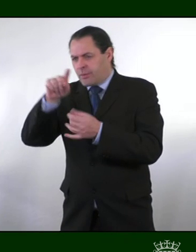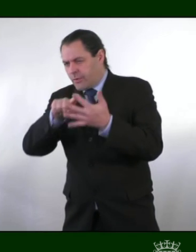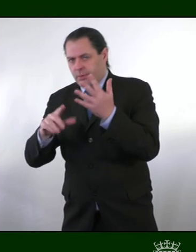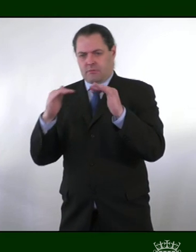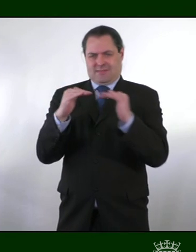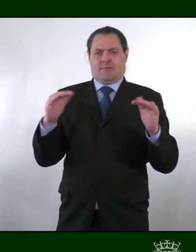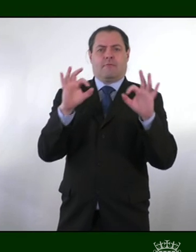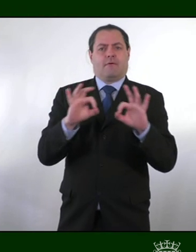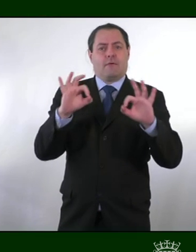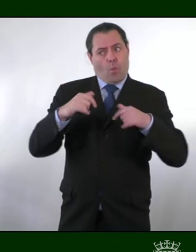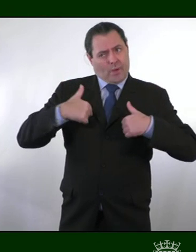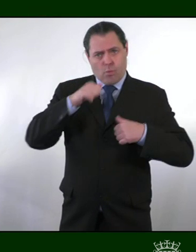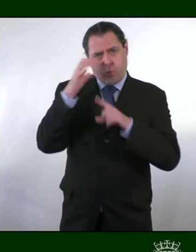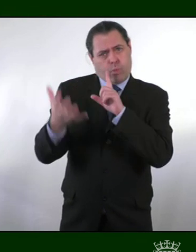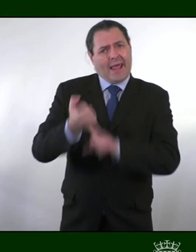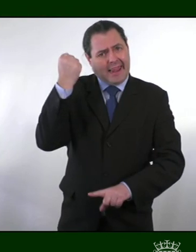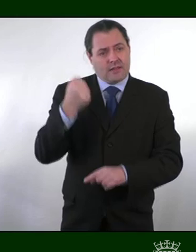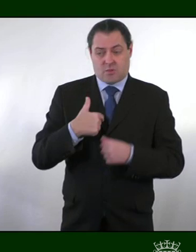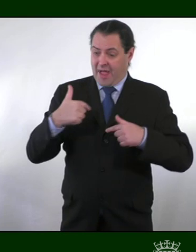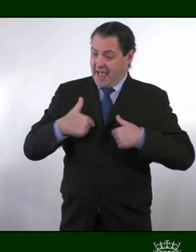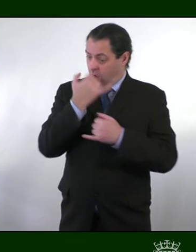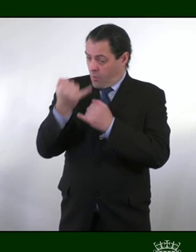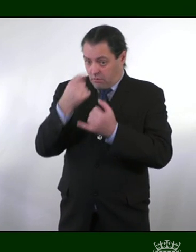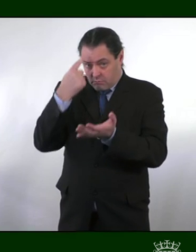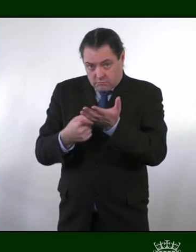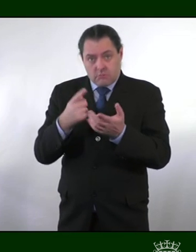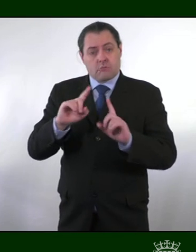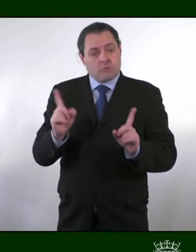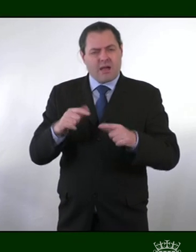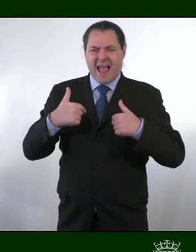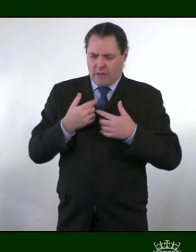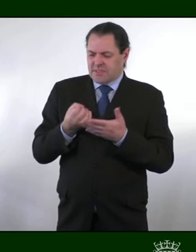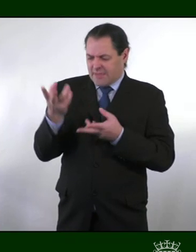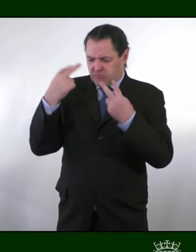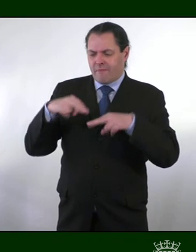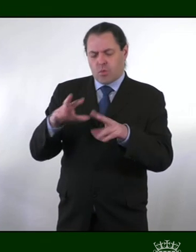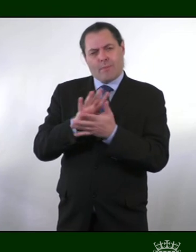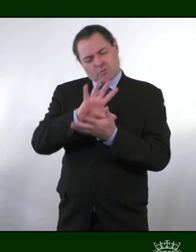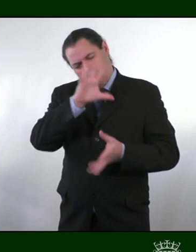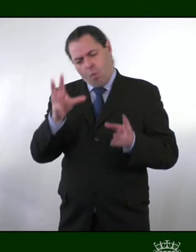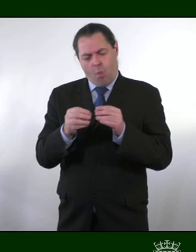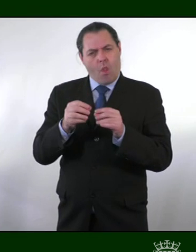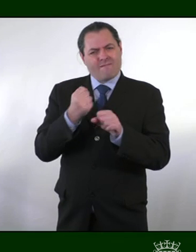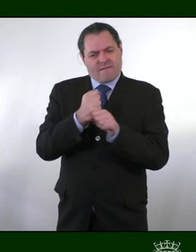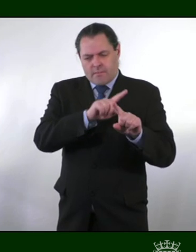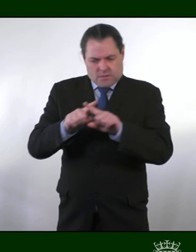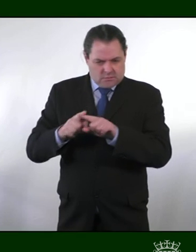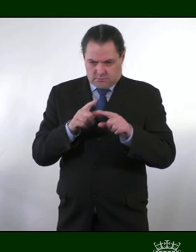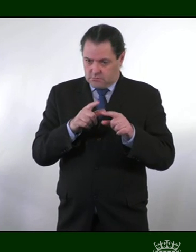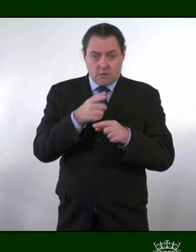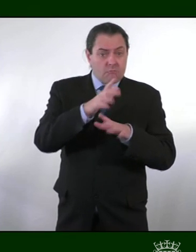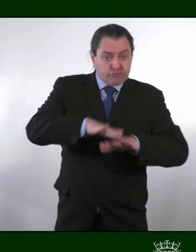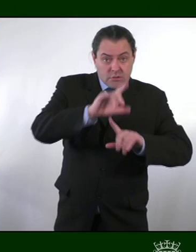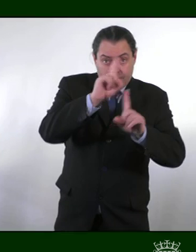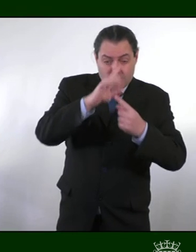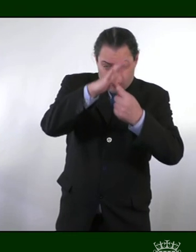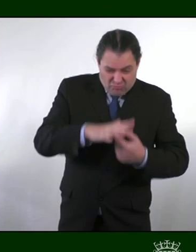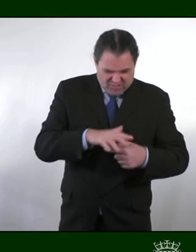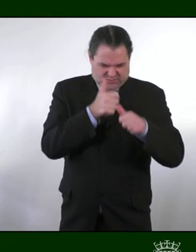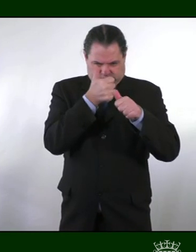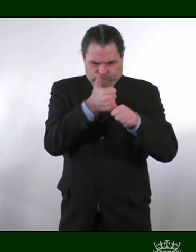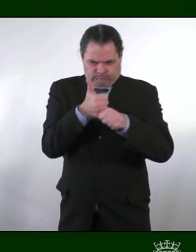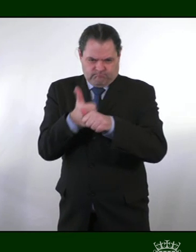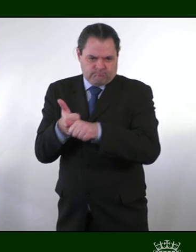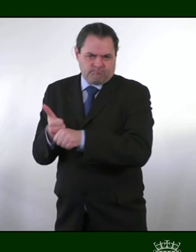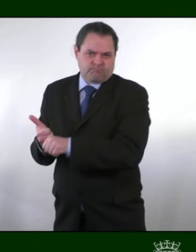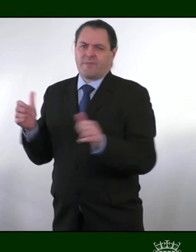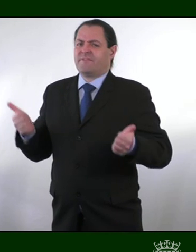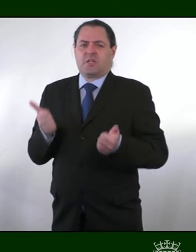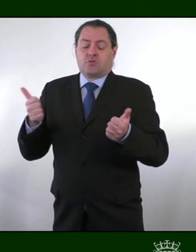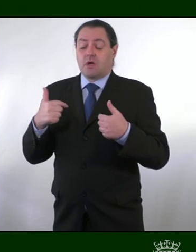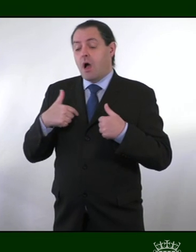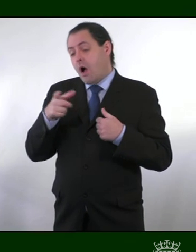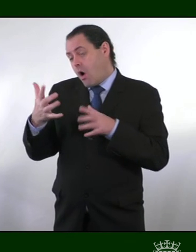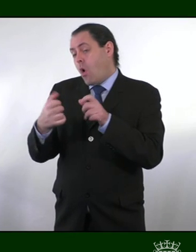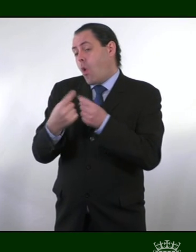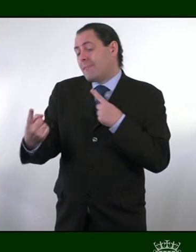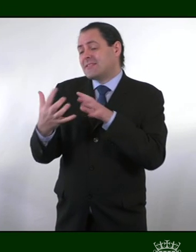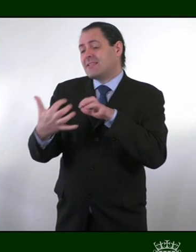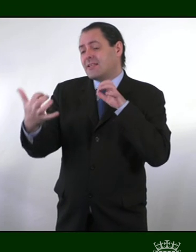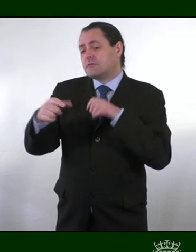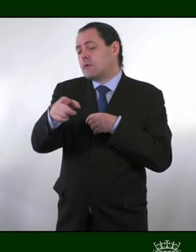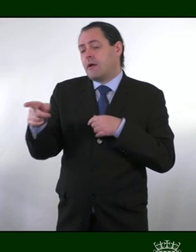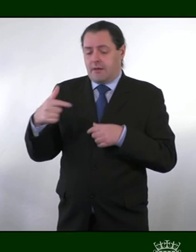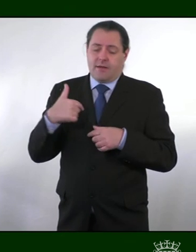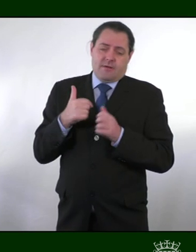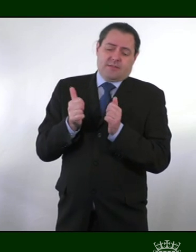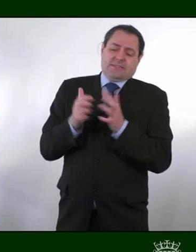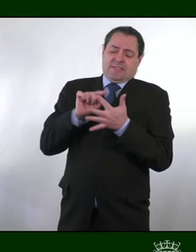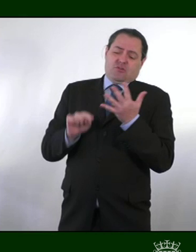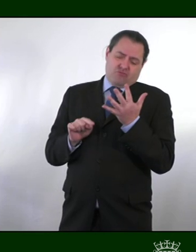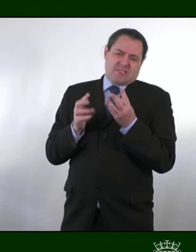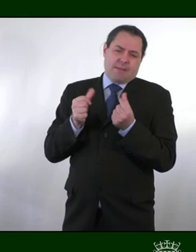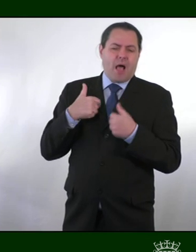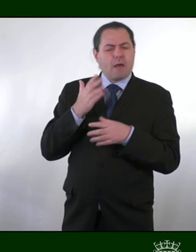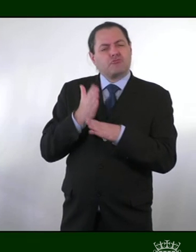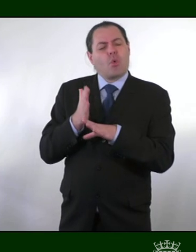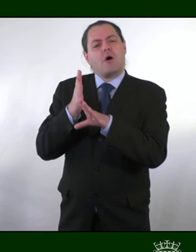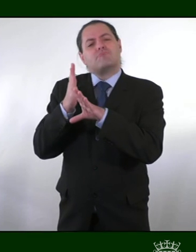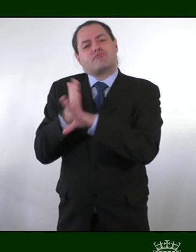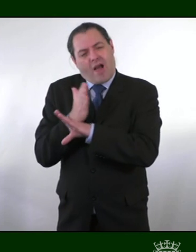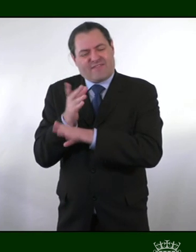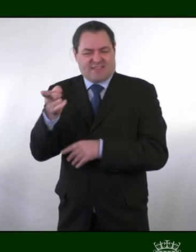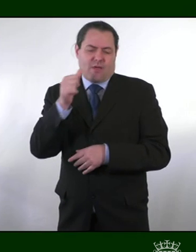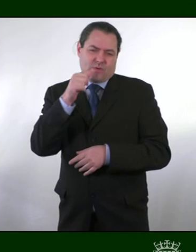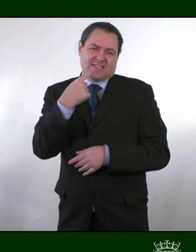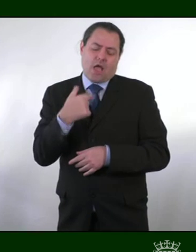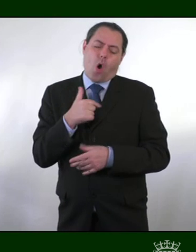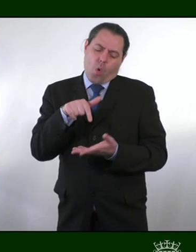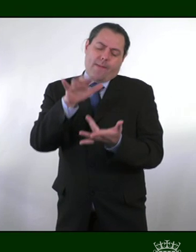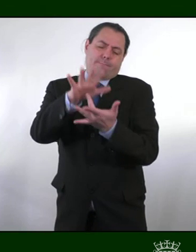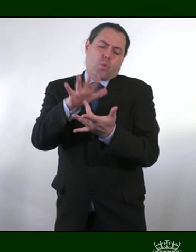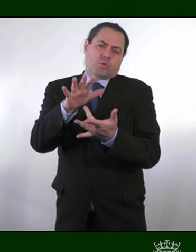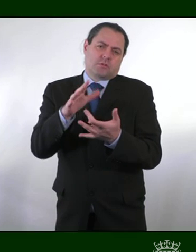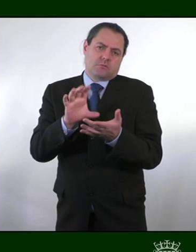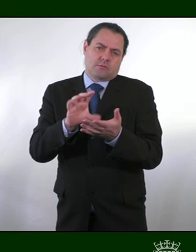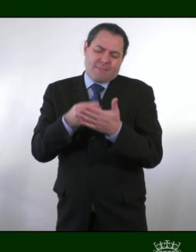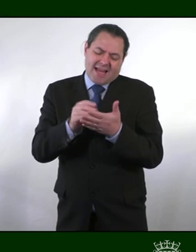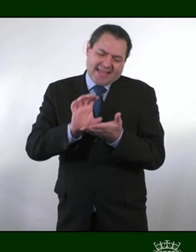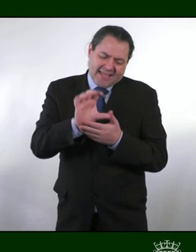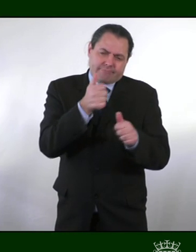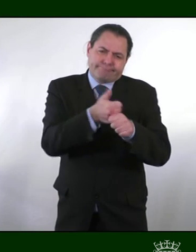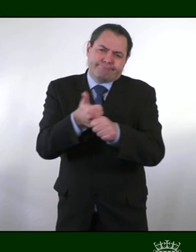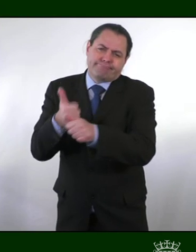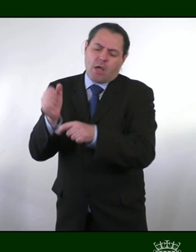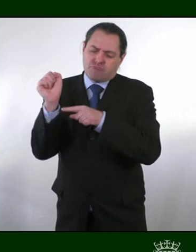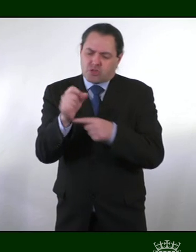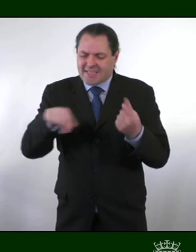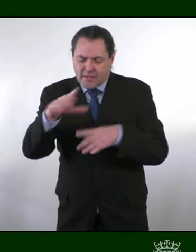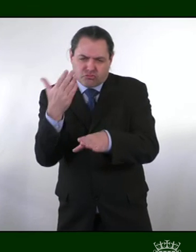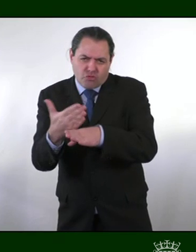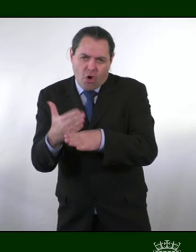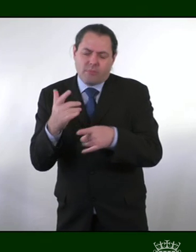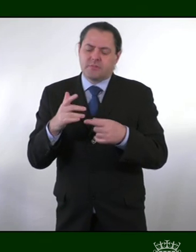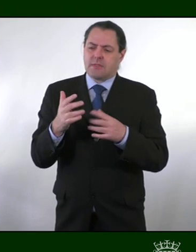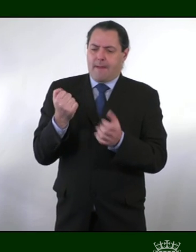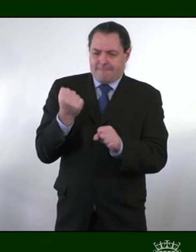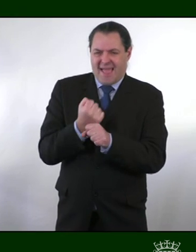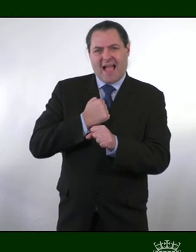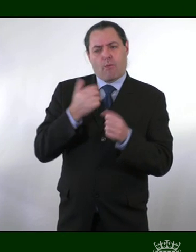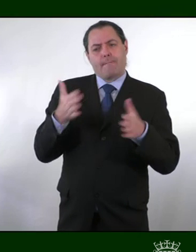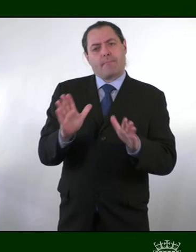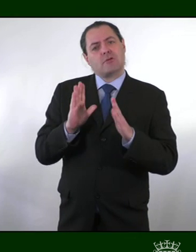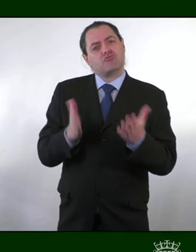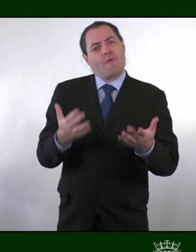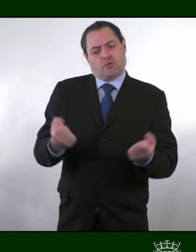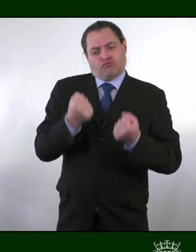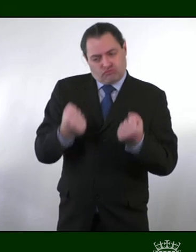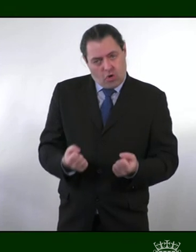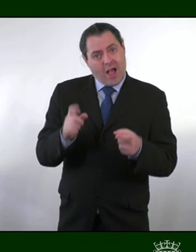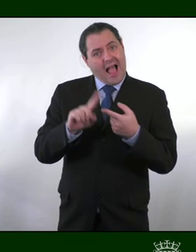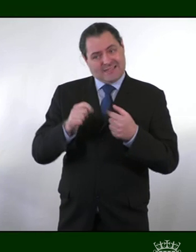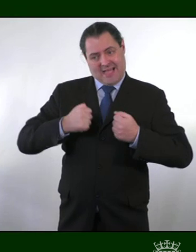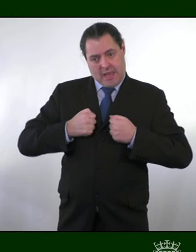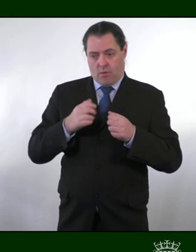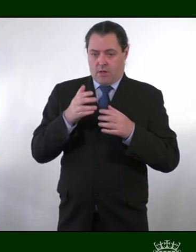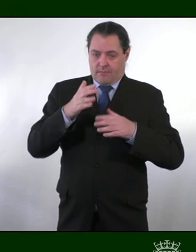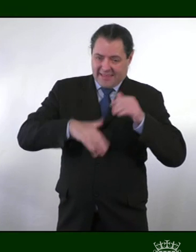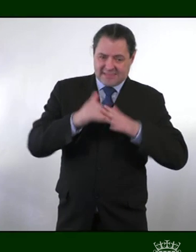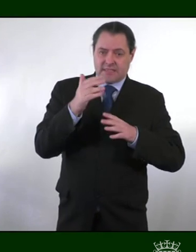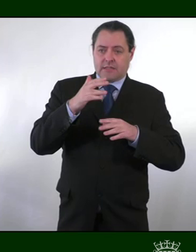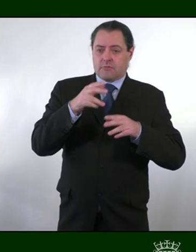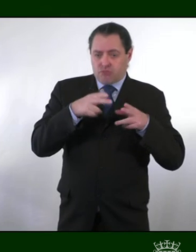In conclusion, this spending review puts the full force of the Government behind the priorities of the British people, and while we may have many disagreements with the Opposition, I am confident that, in private at least, they will recognise the significant investment we are making to protect jobs, strengthen our public services and improve our infrastructure.